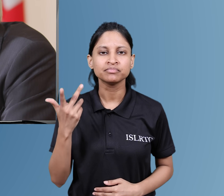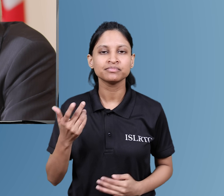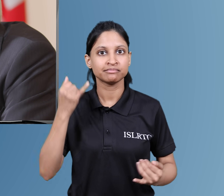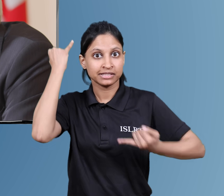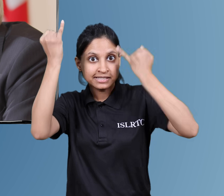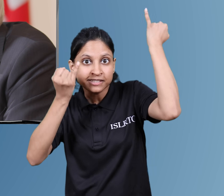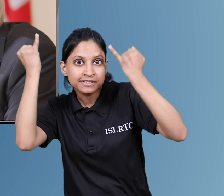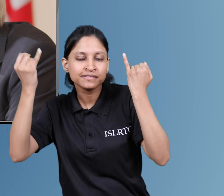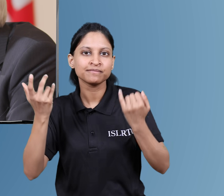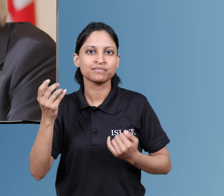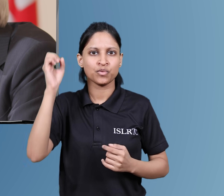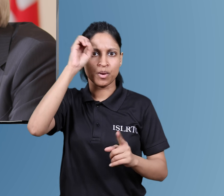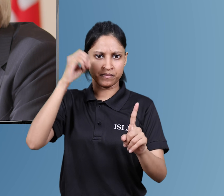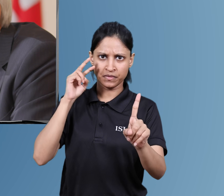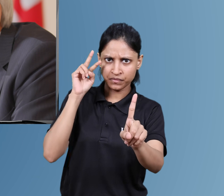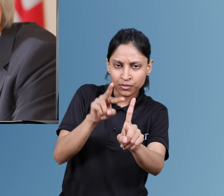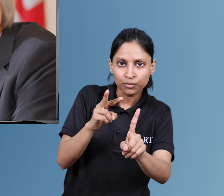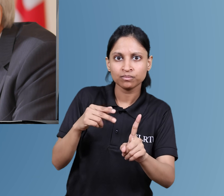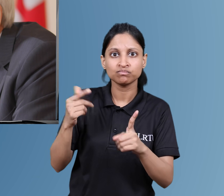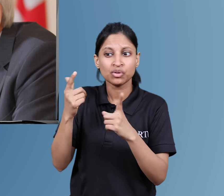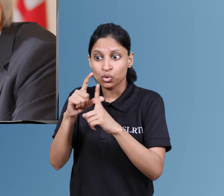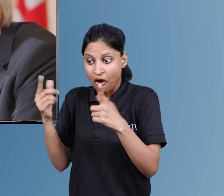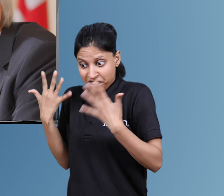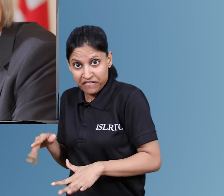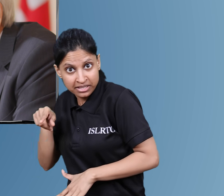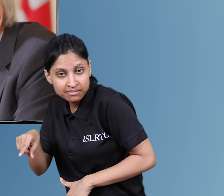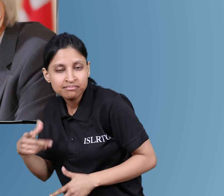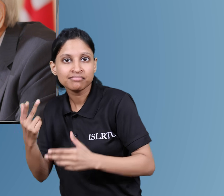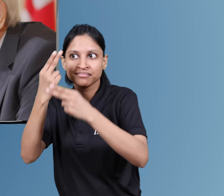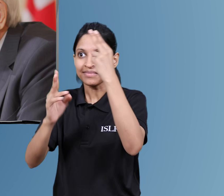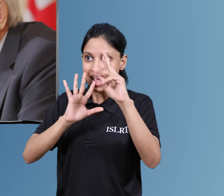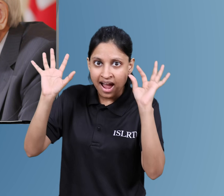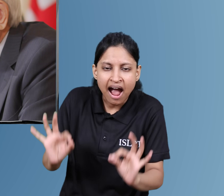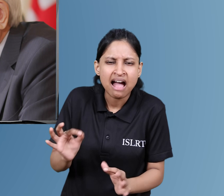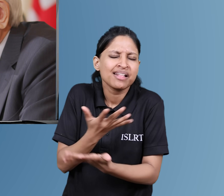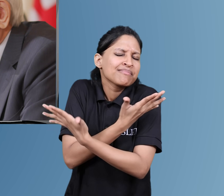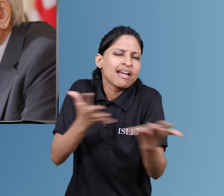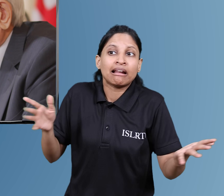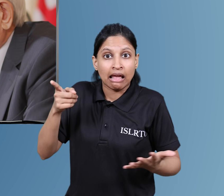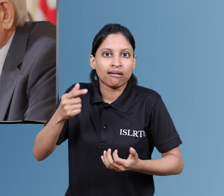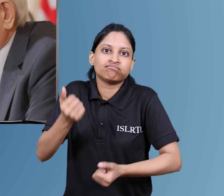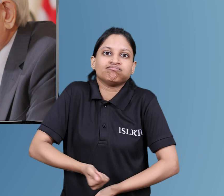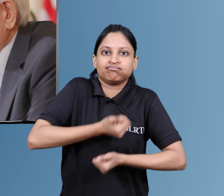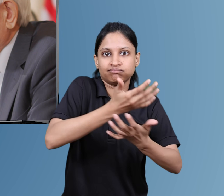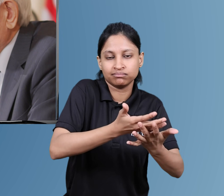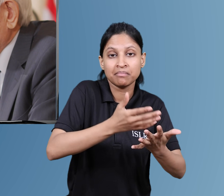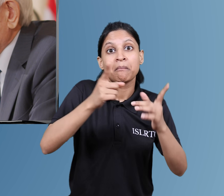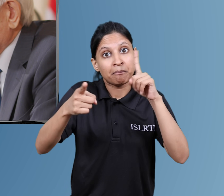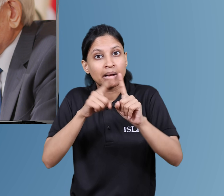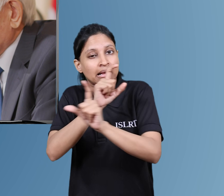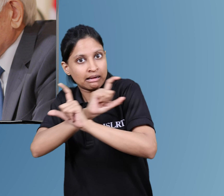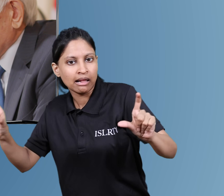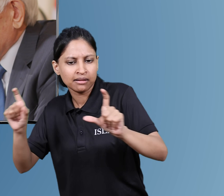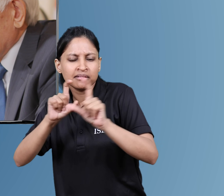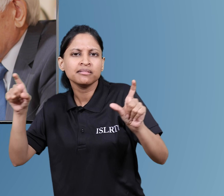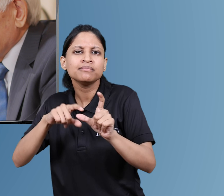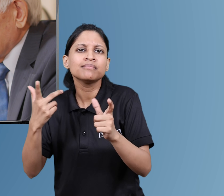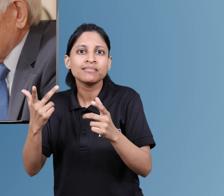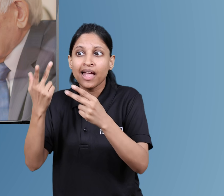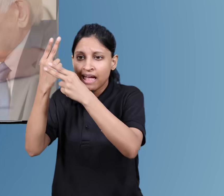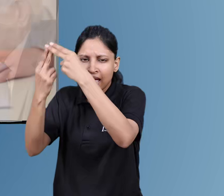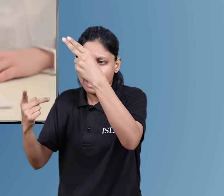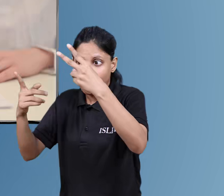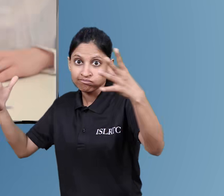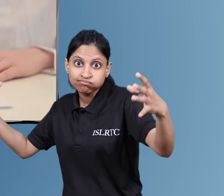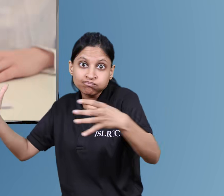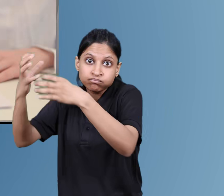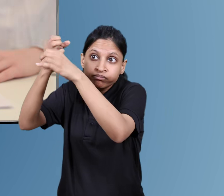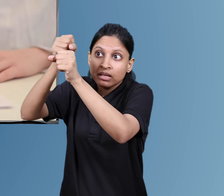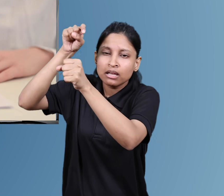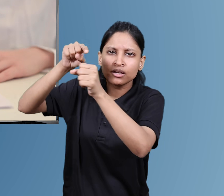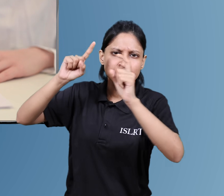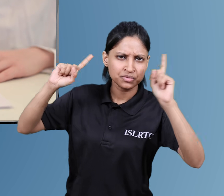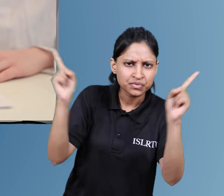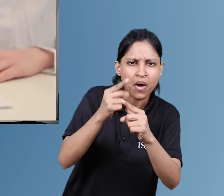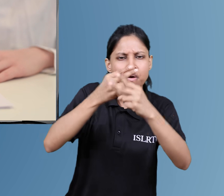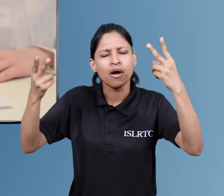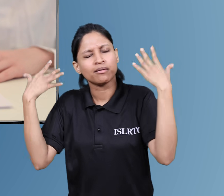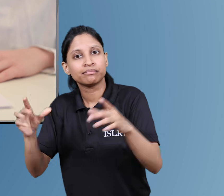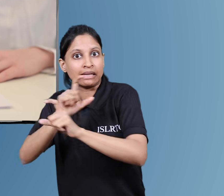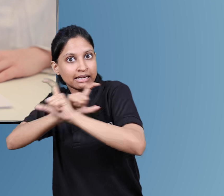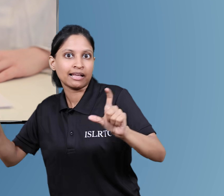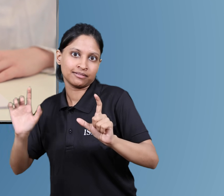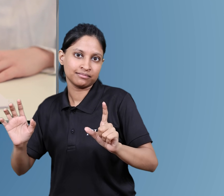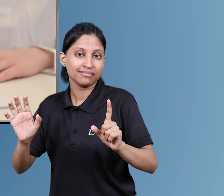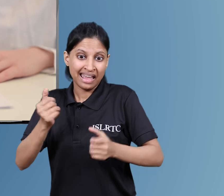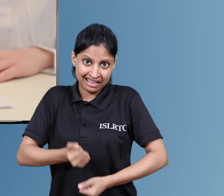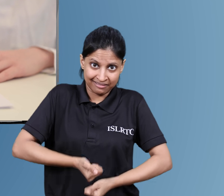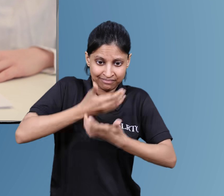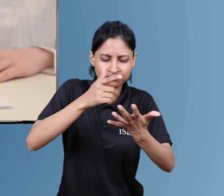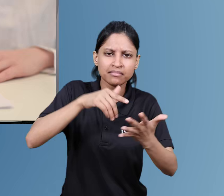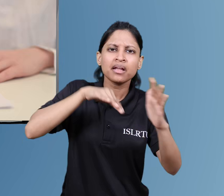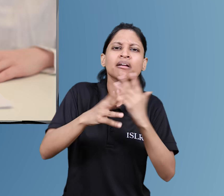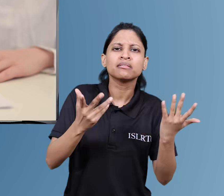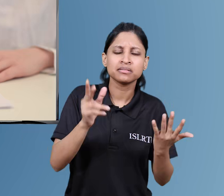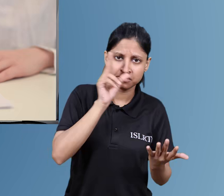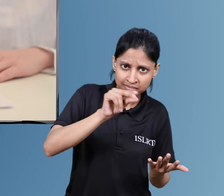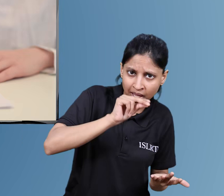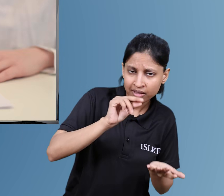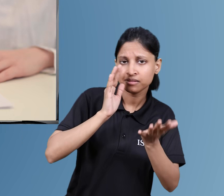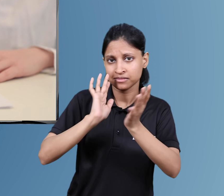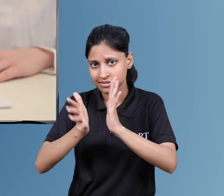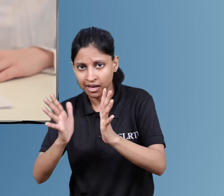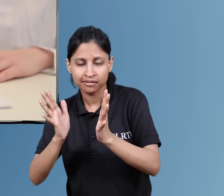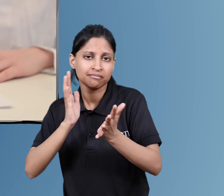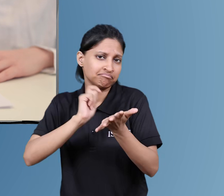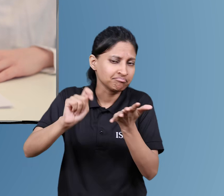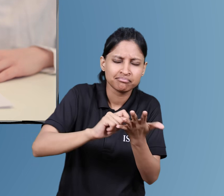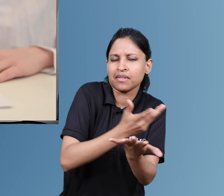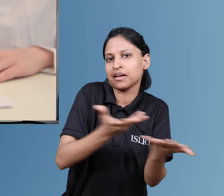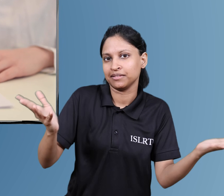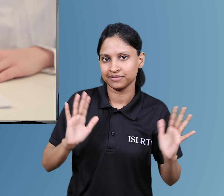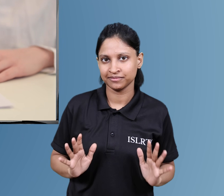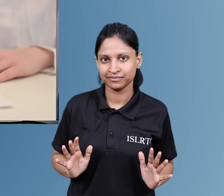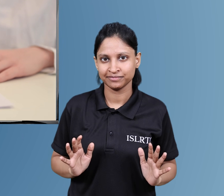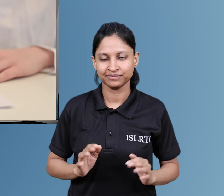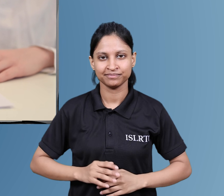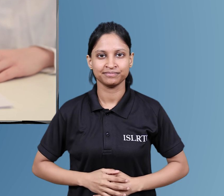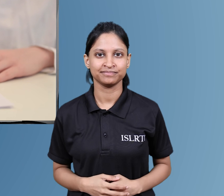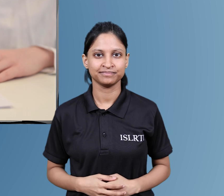A statement is an expression of an idea, opinion, result of work or facts. It should be clear and concise. A statement can be long or short and can take various forms, including verbal, signed and written communication.